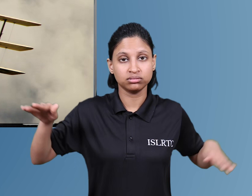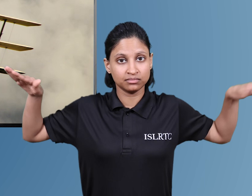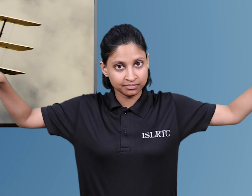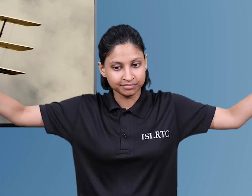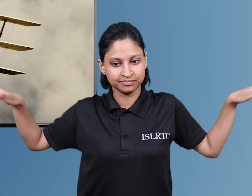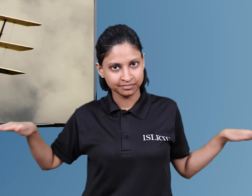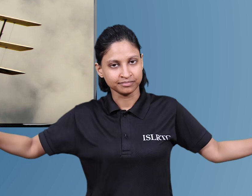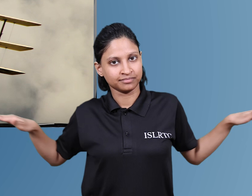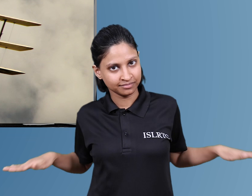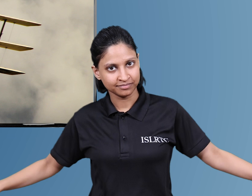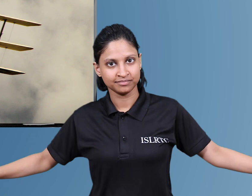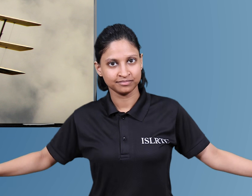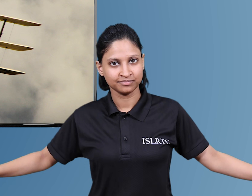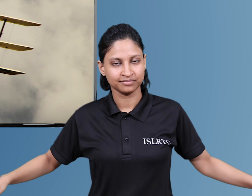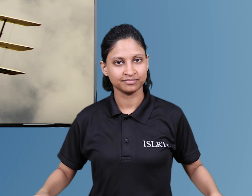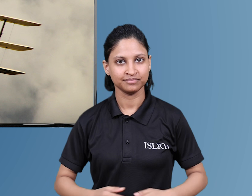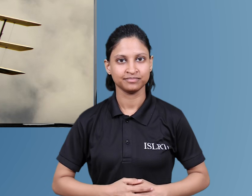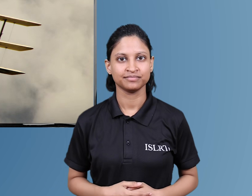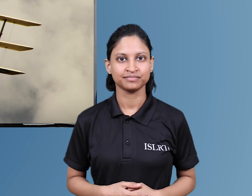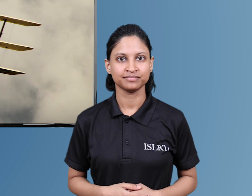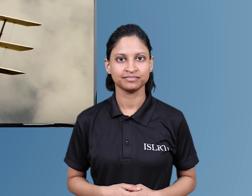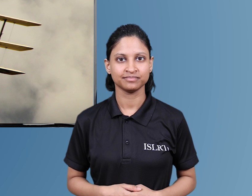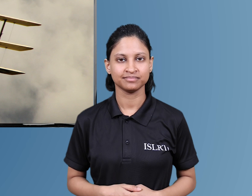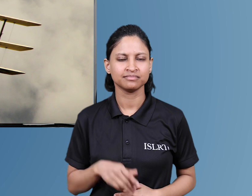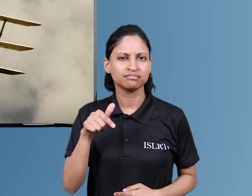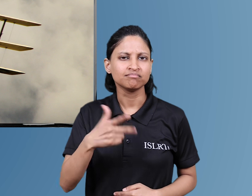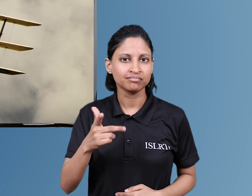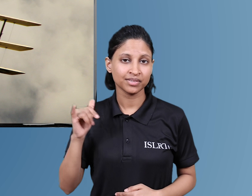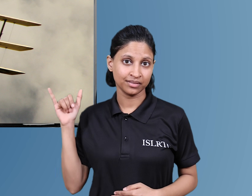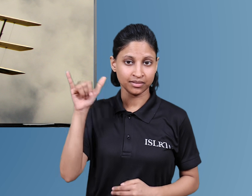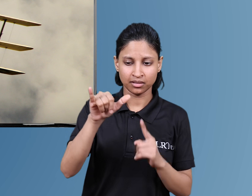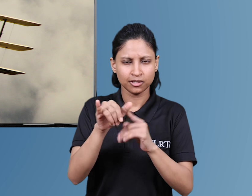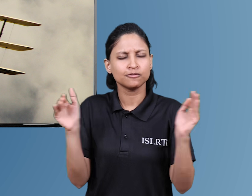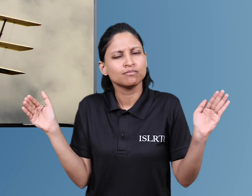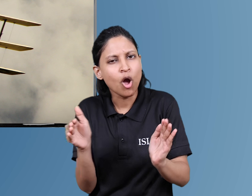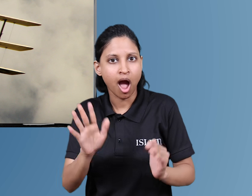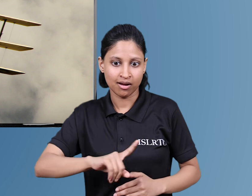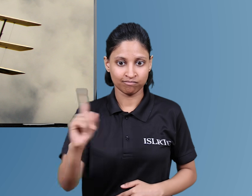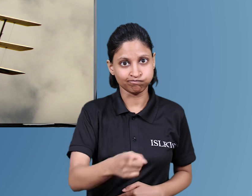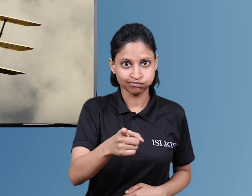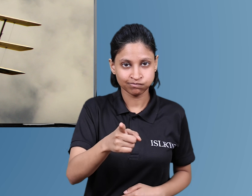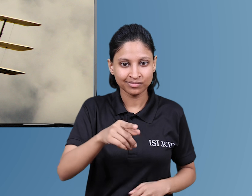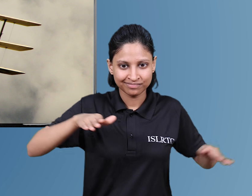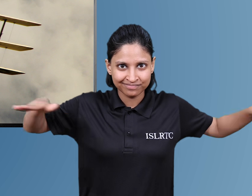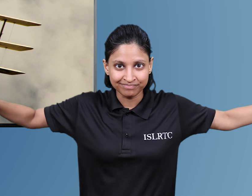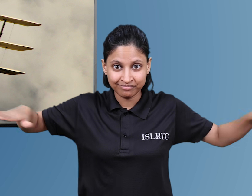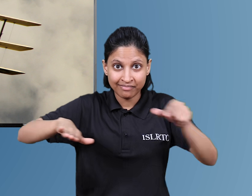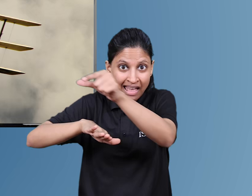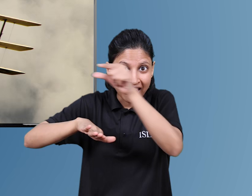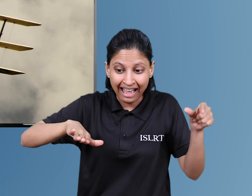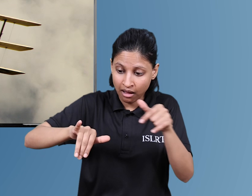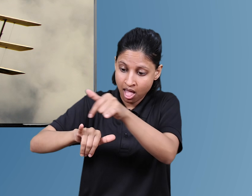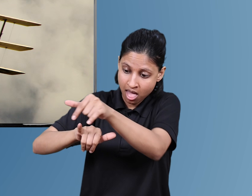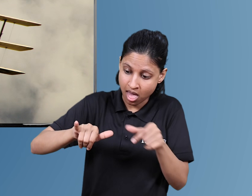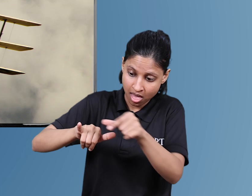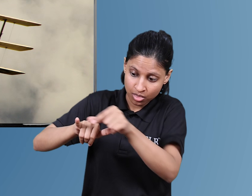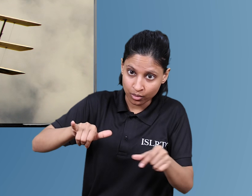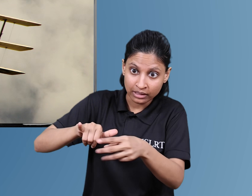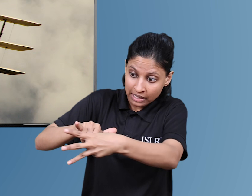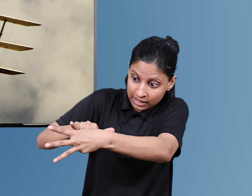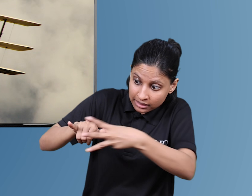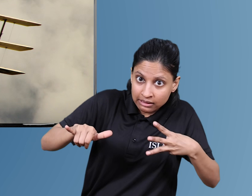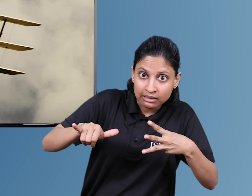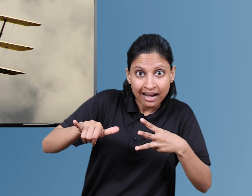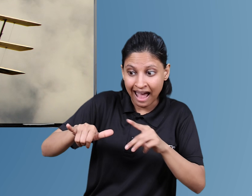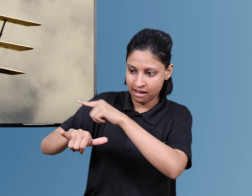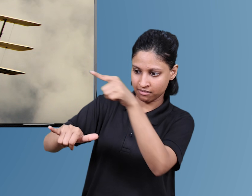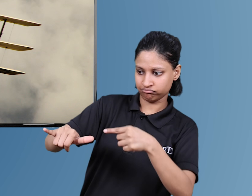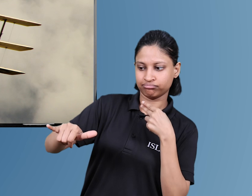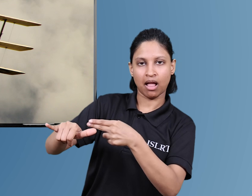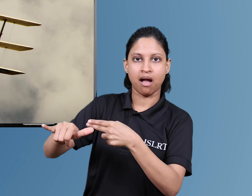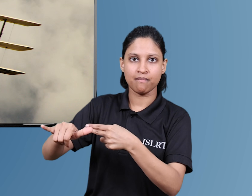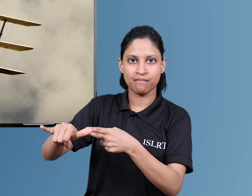Triplane A triplane is an aircraft with three sets of wings. These aircraft are typically small in size.